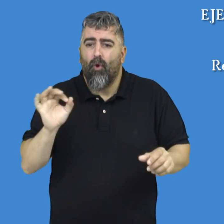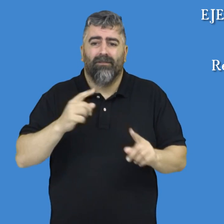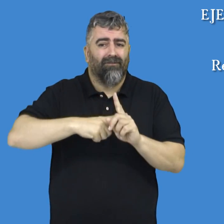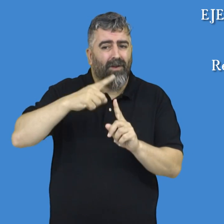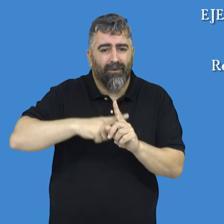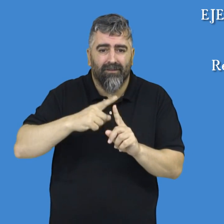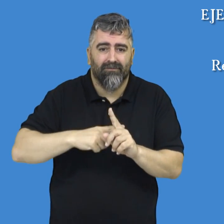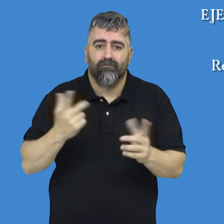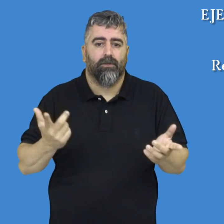nivel